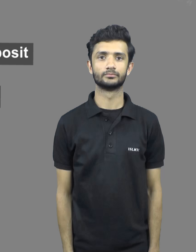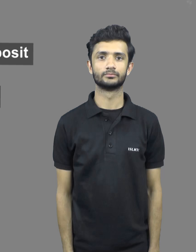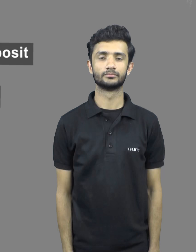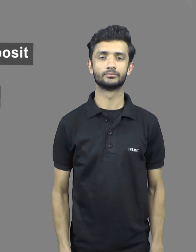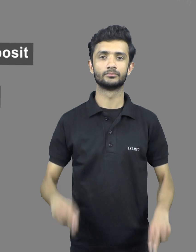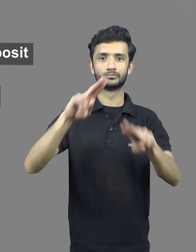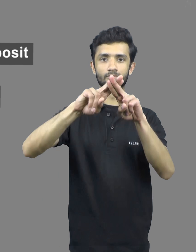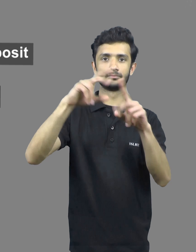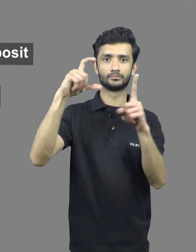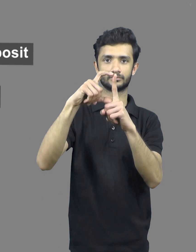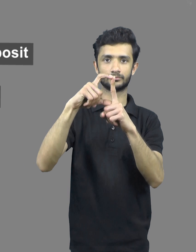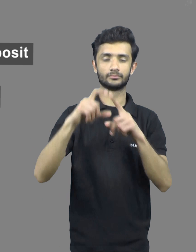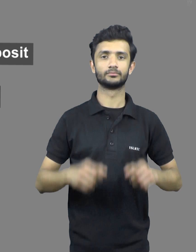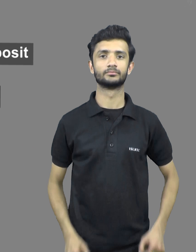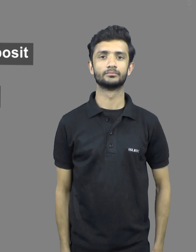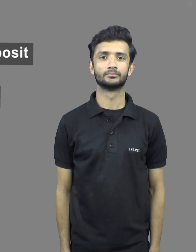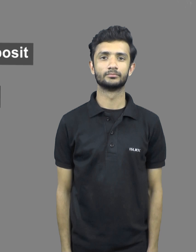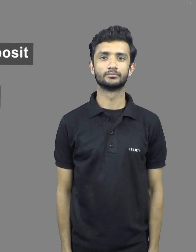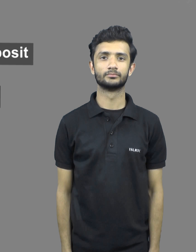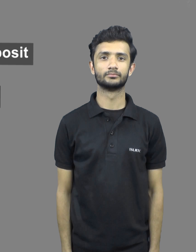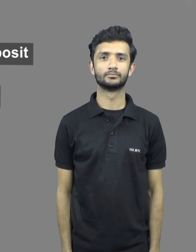Fixed Deposit (FD)